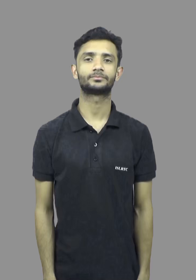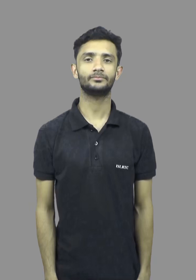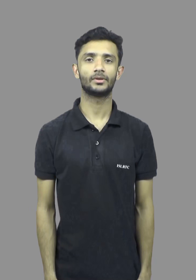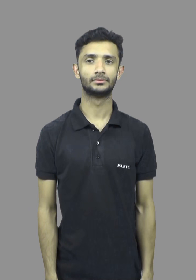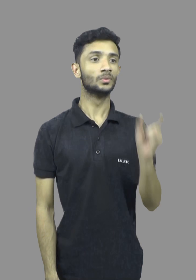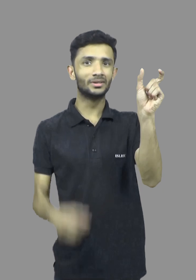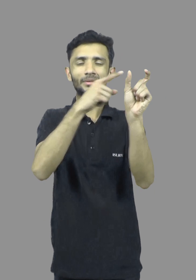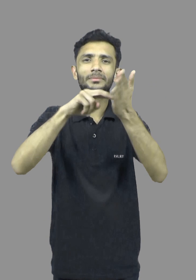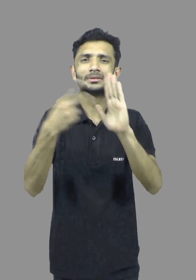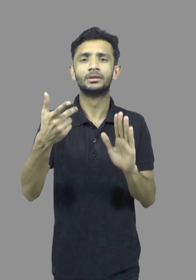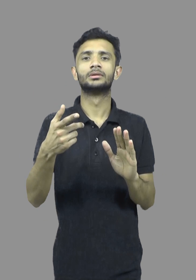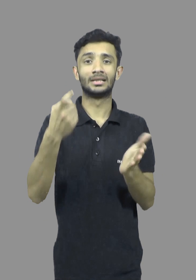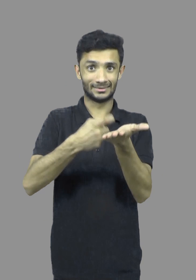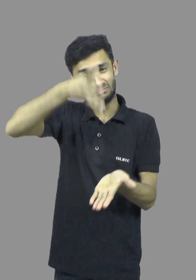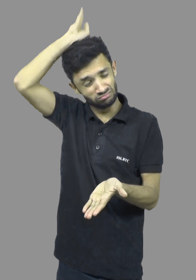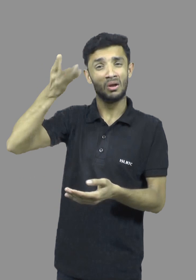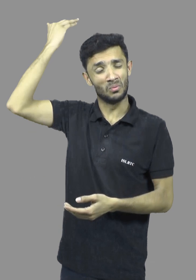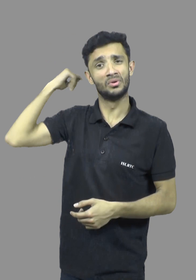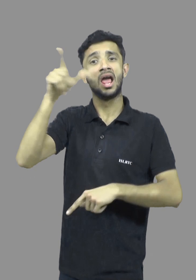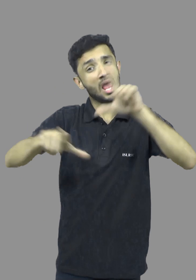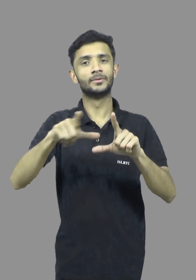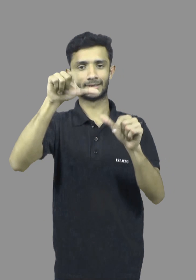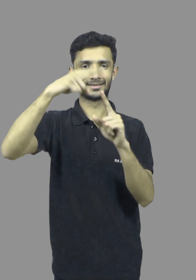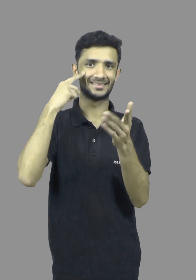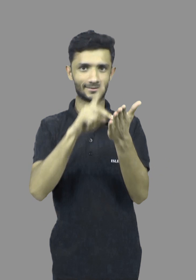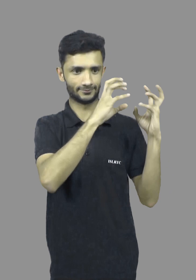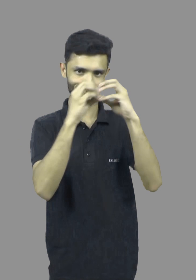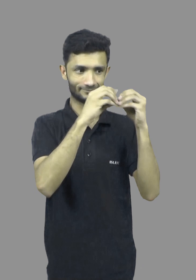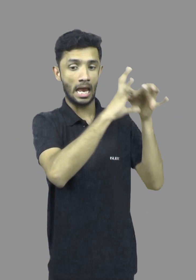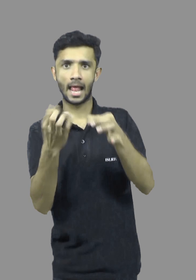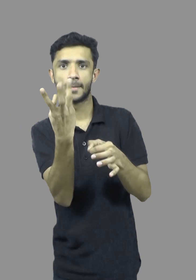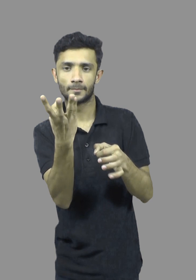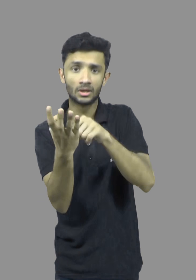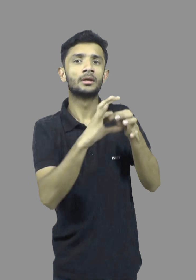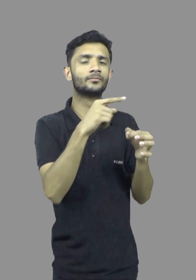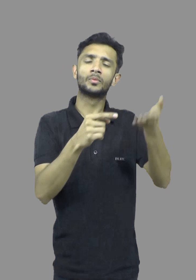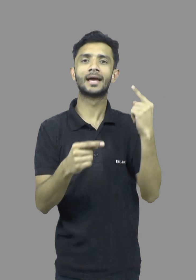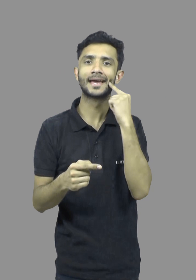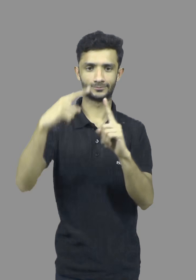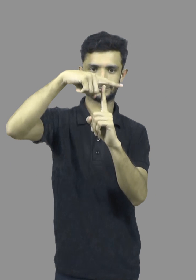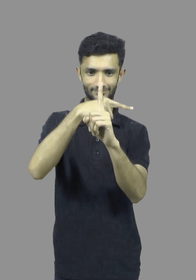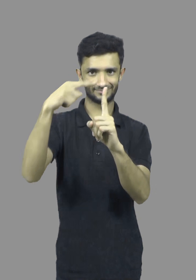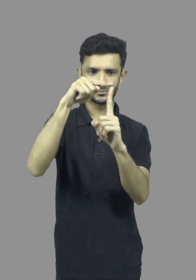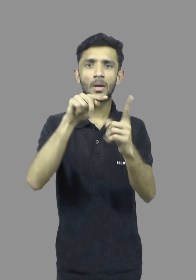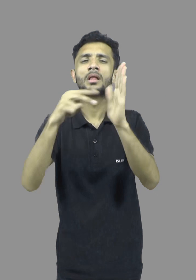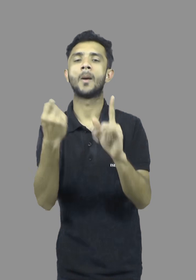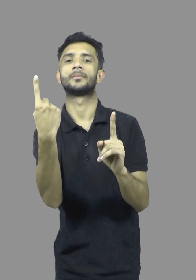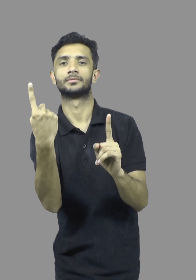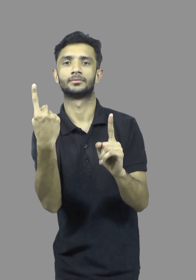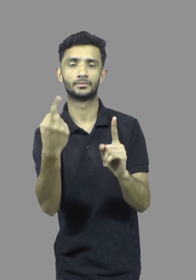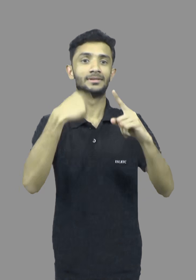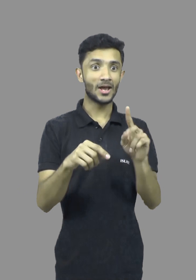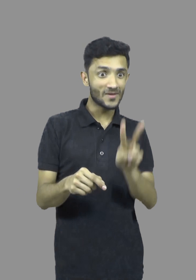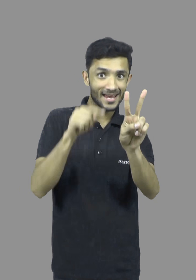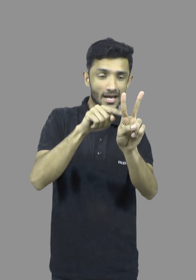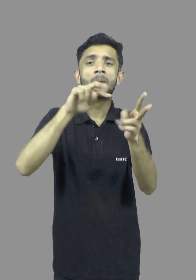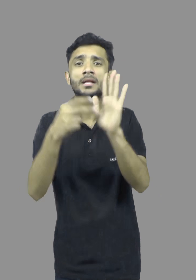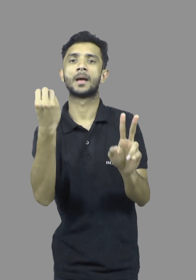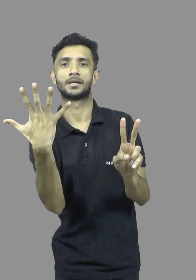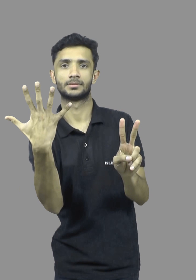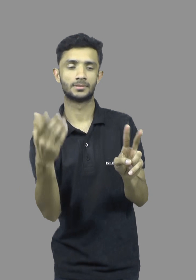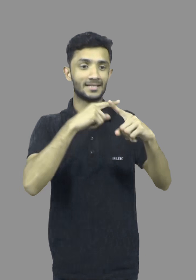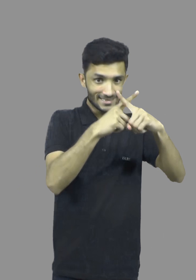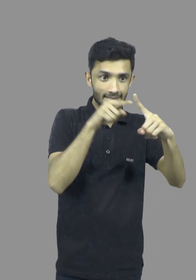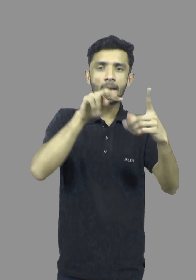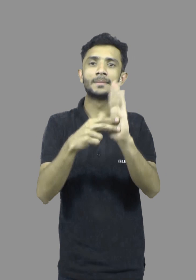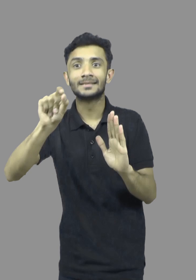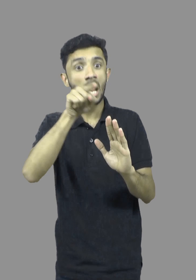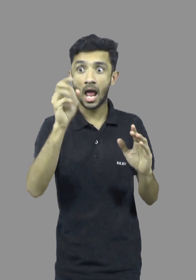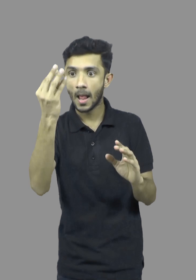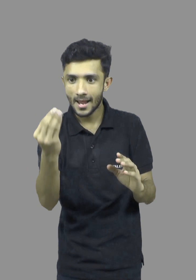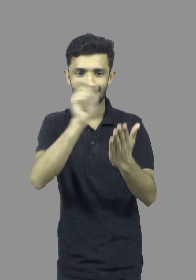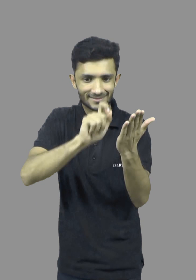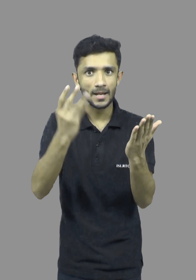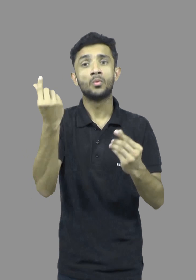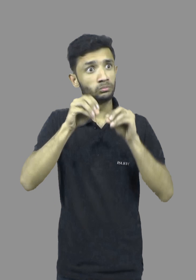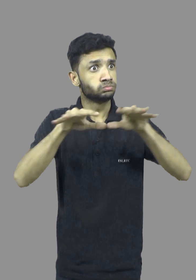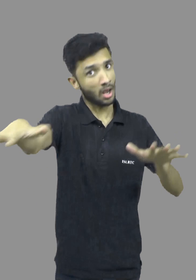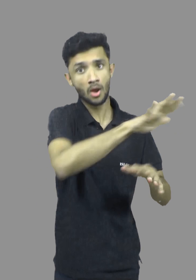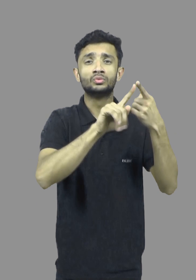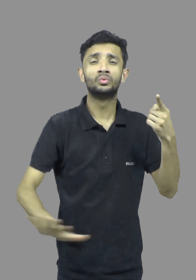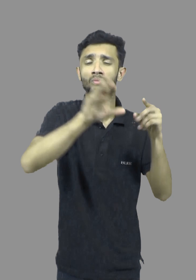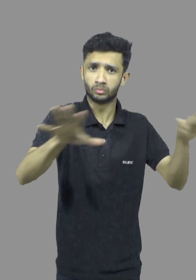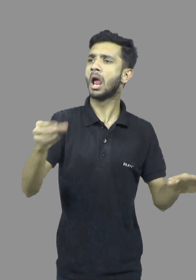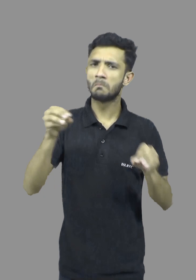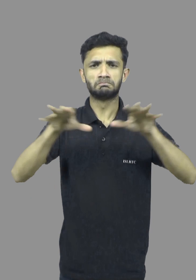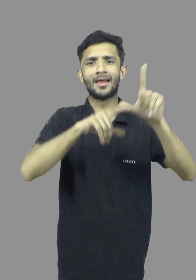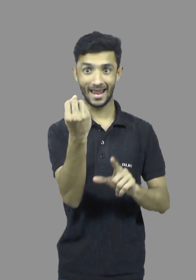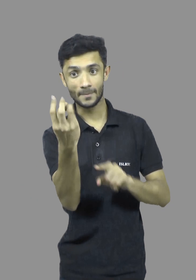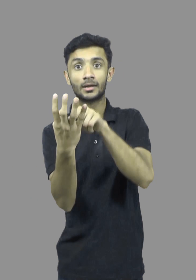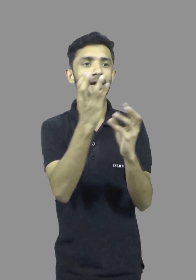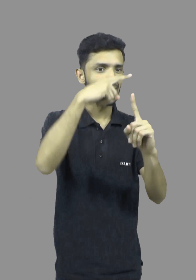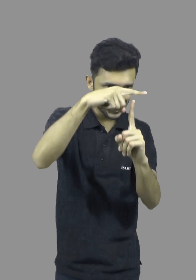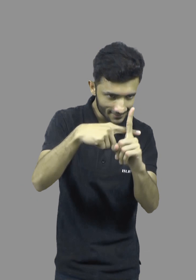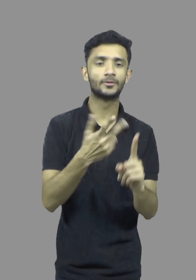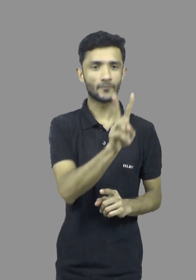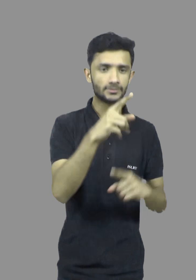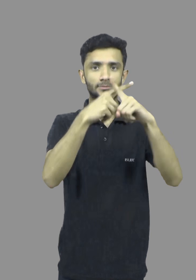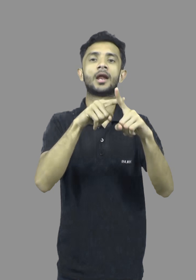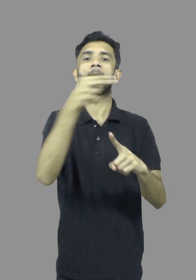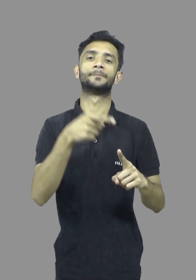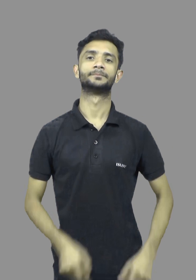Roman Numbers